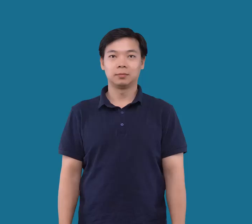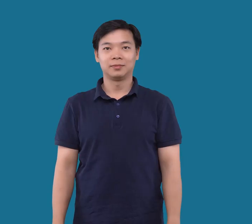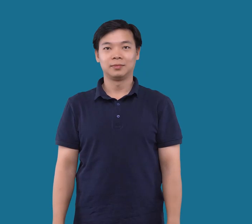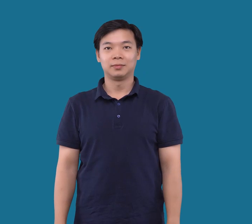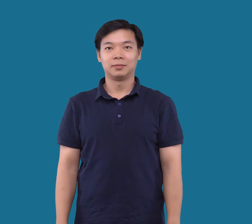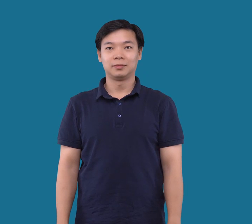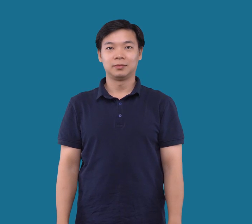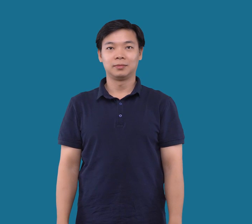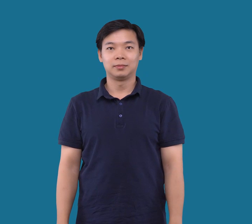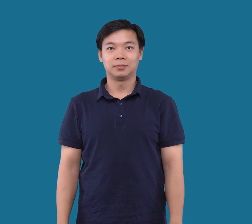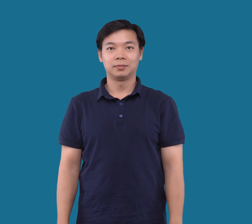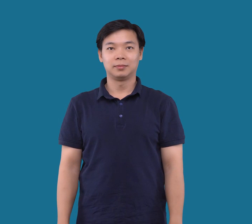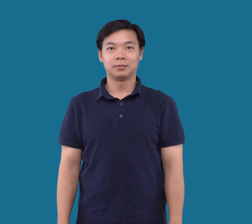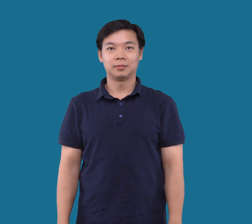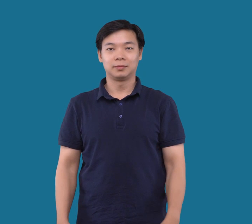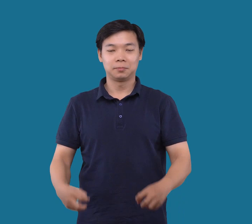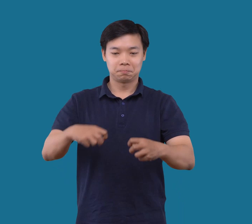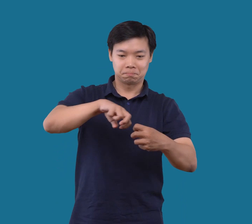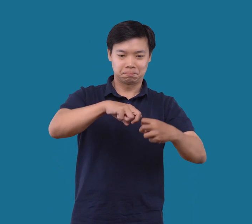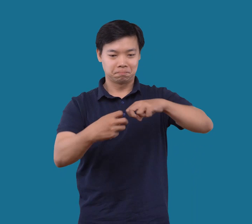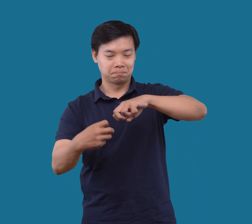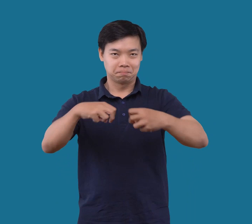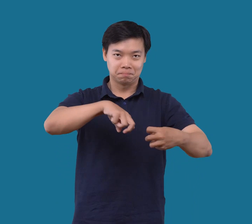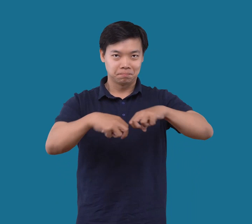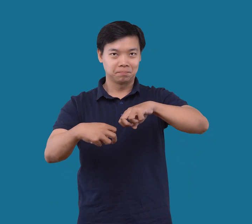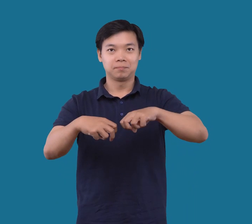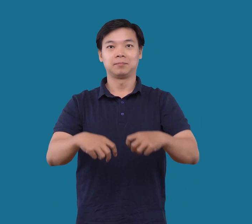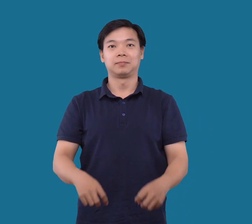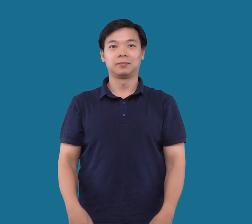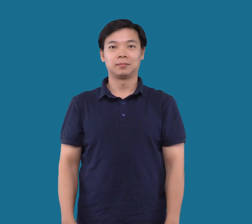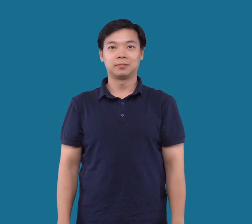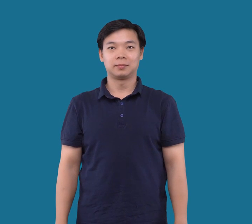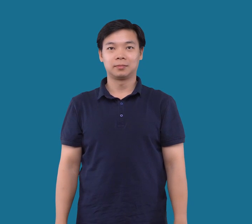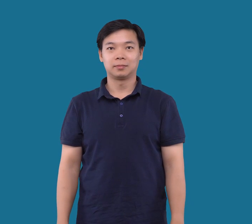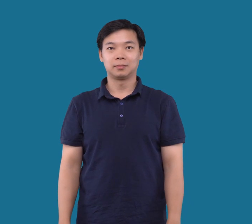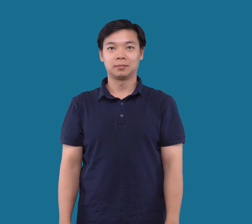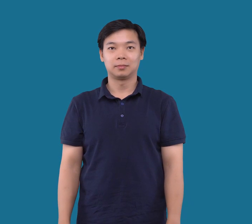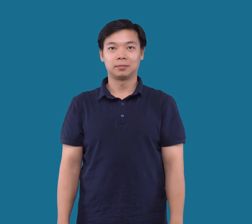đấu vật